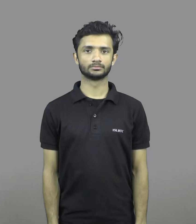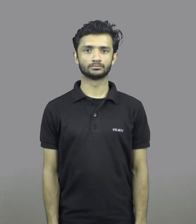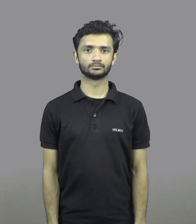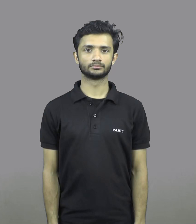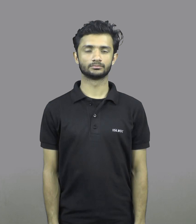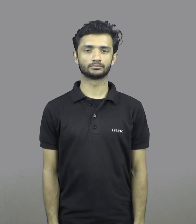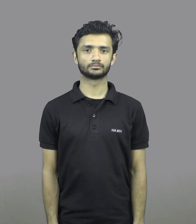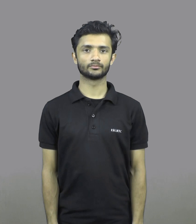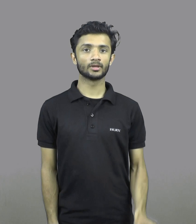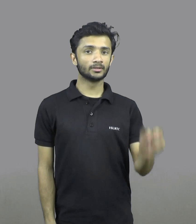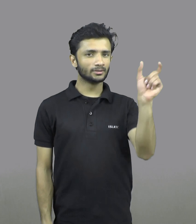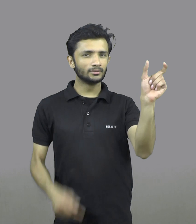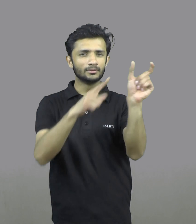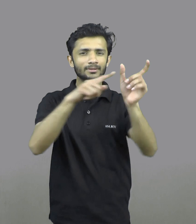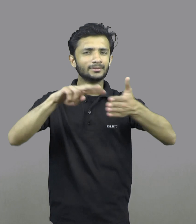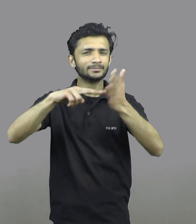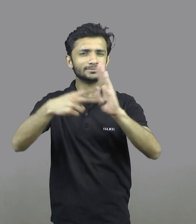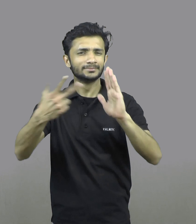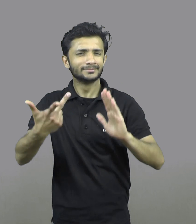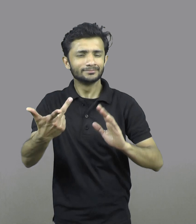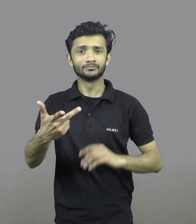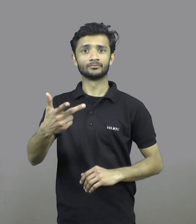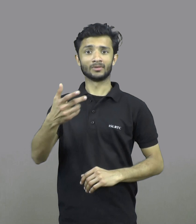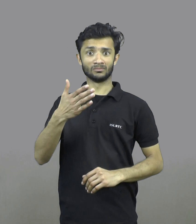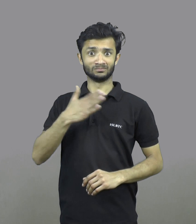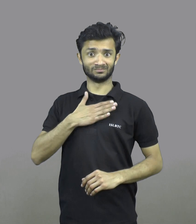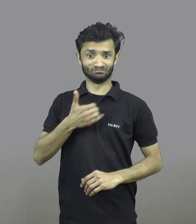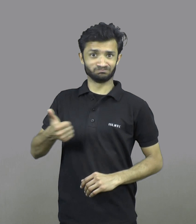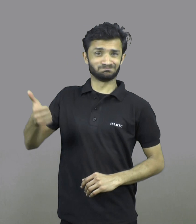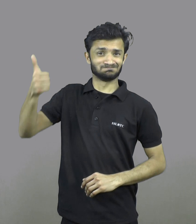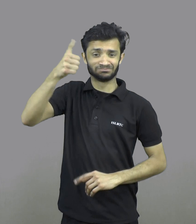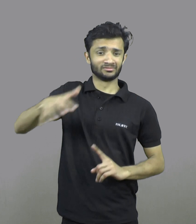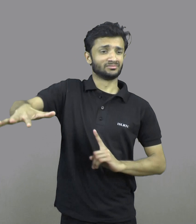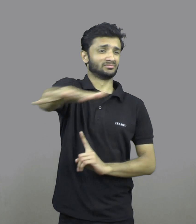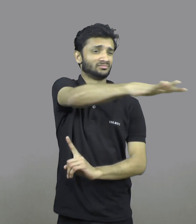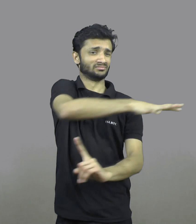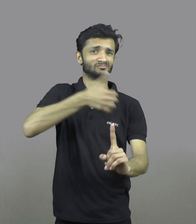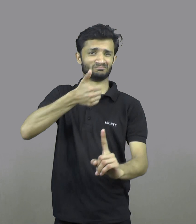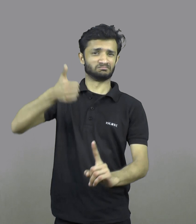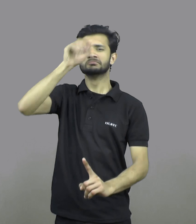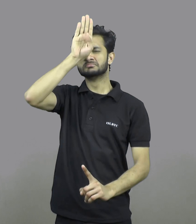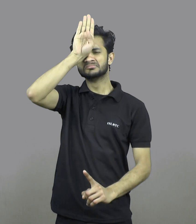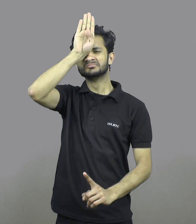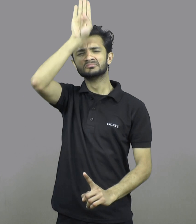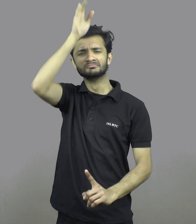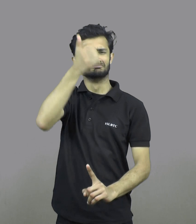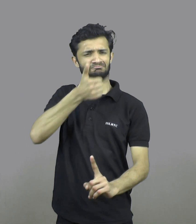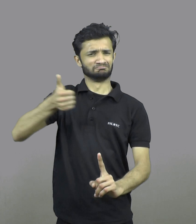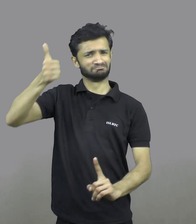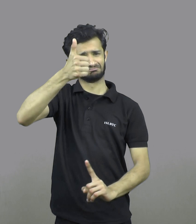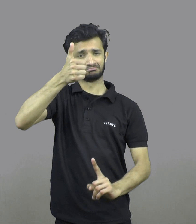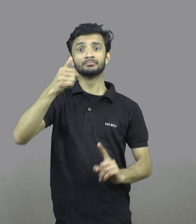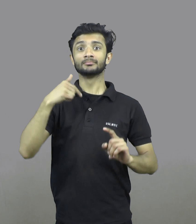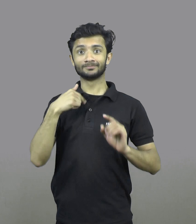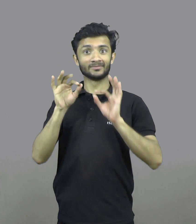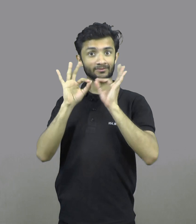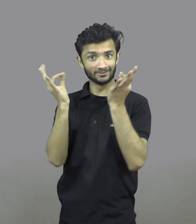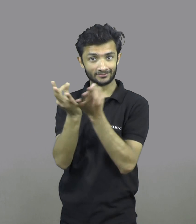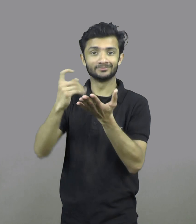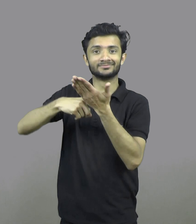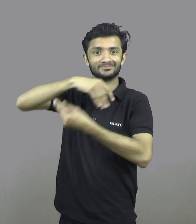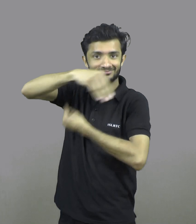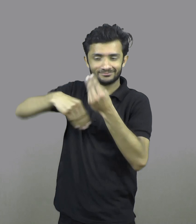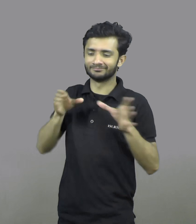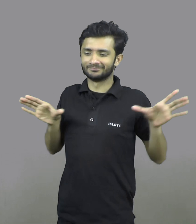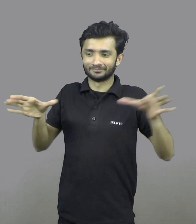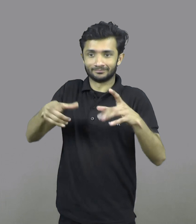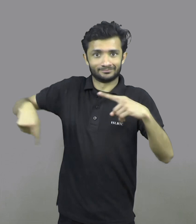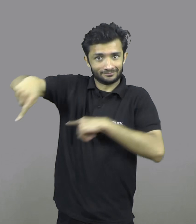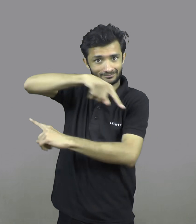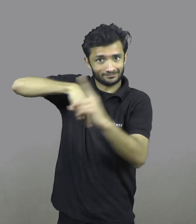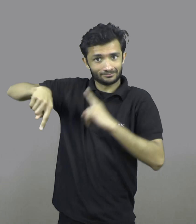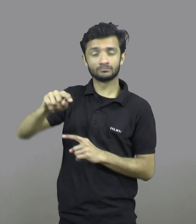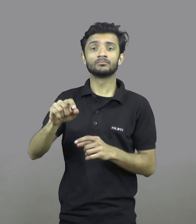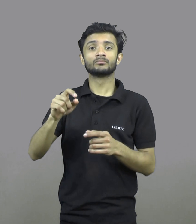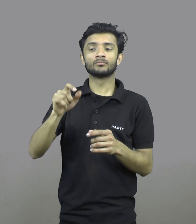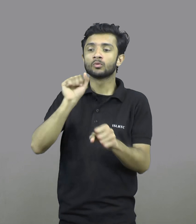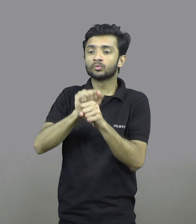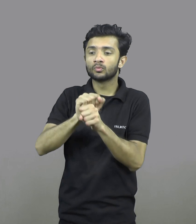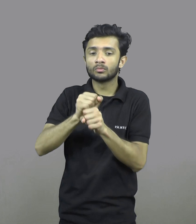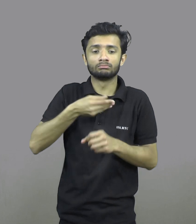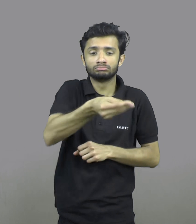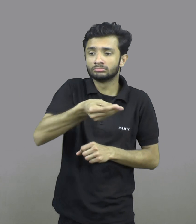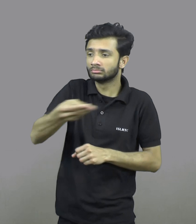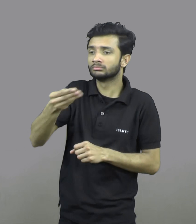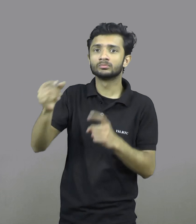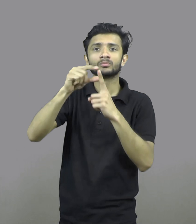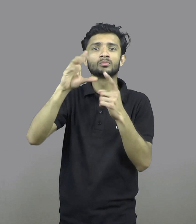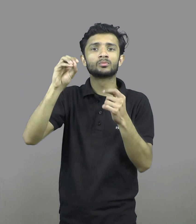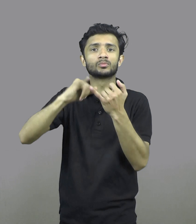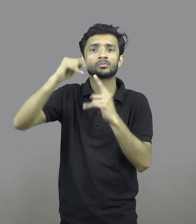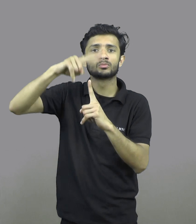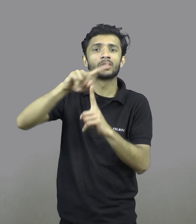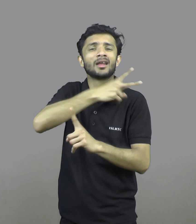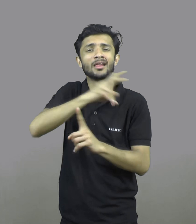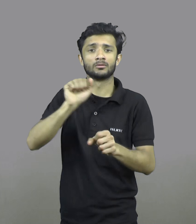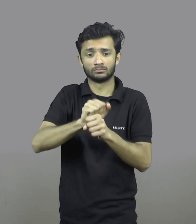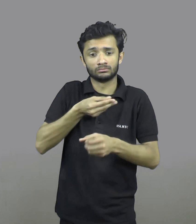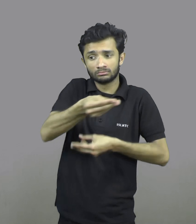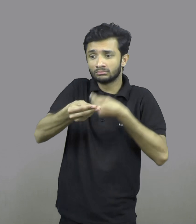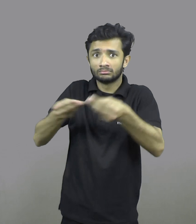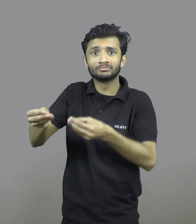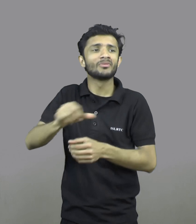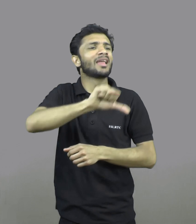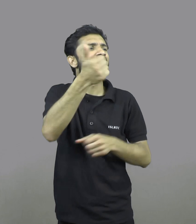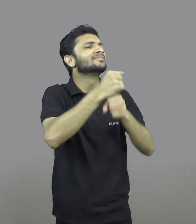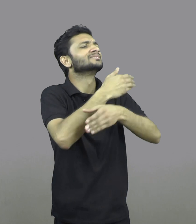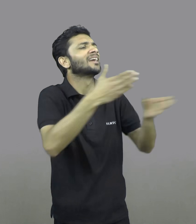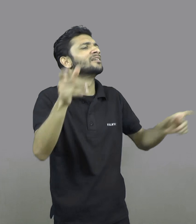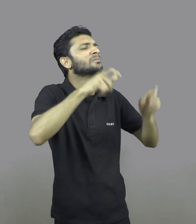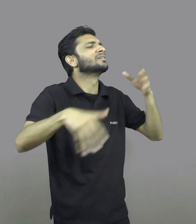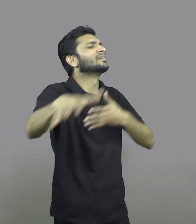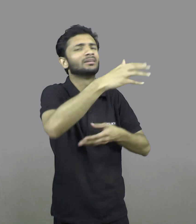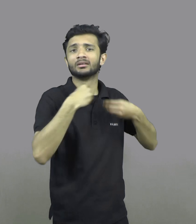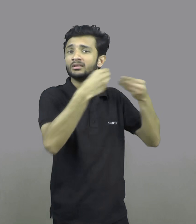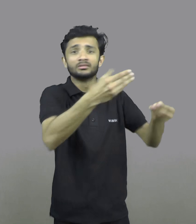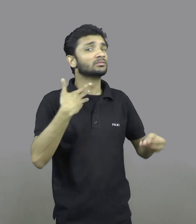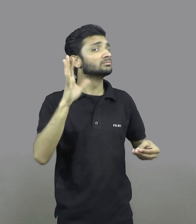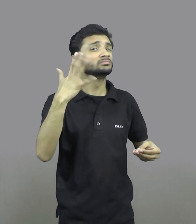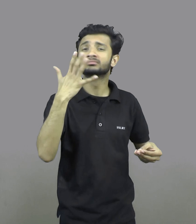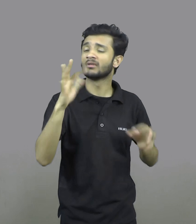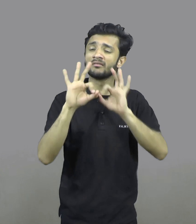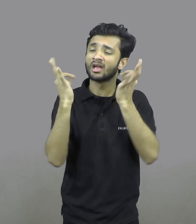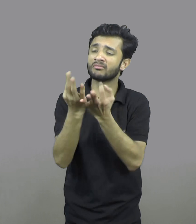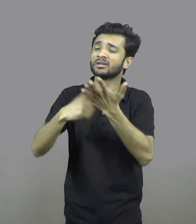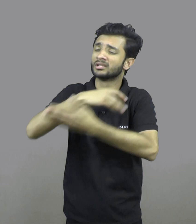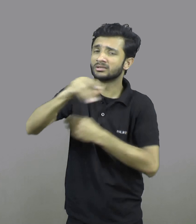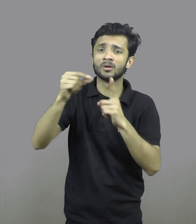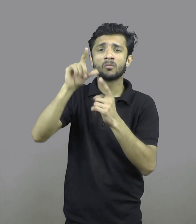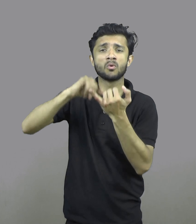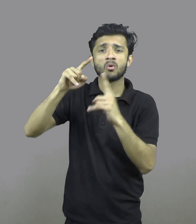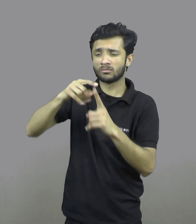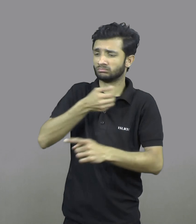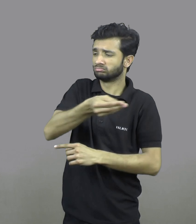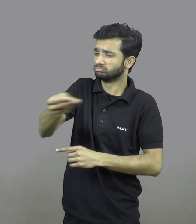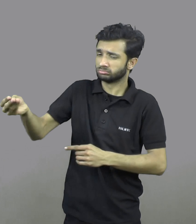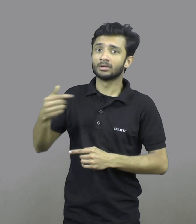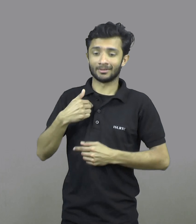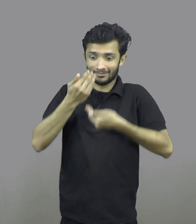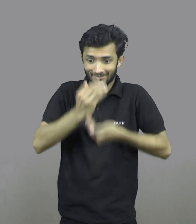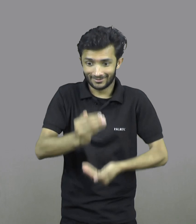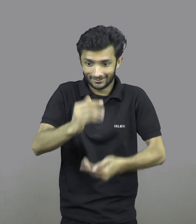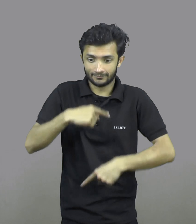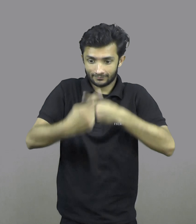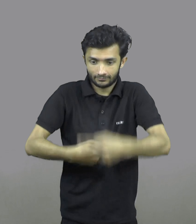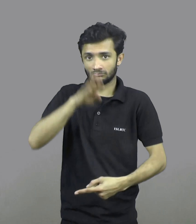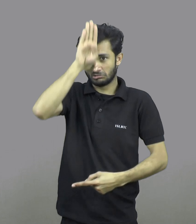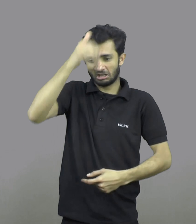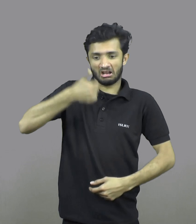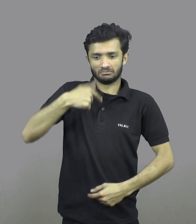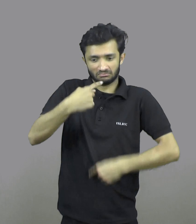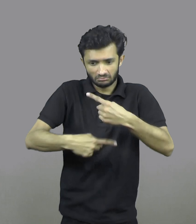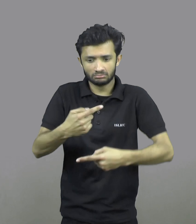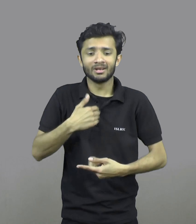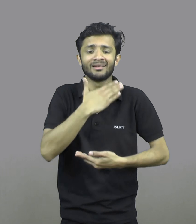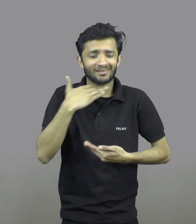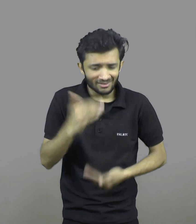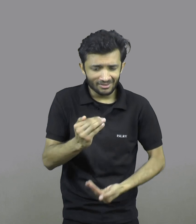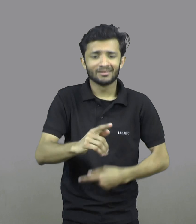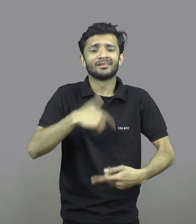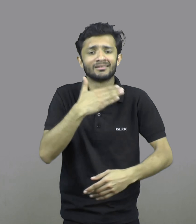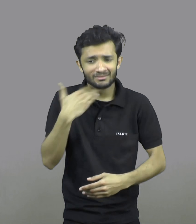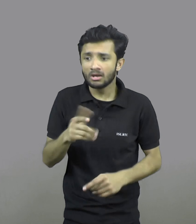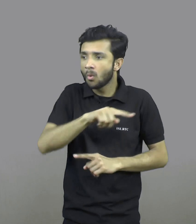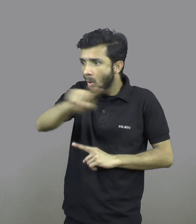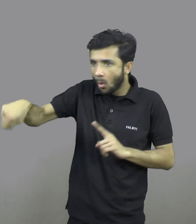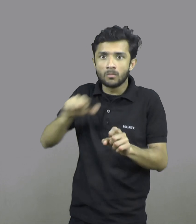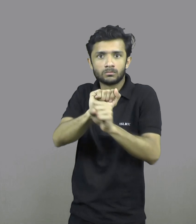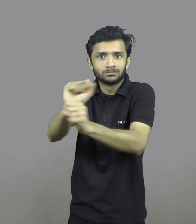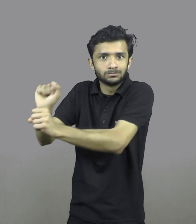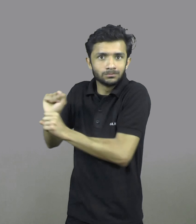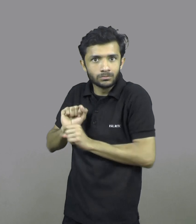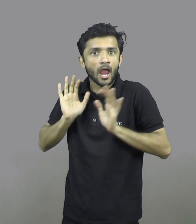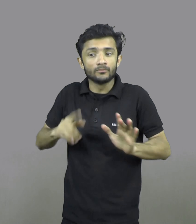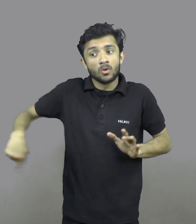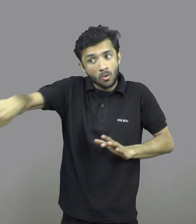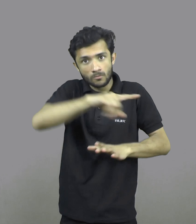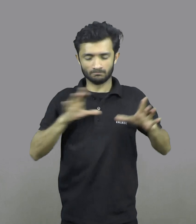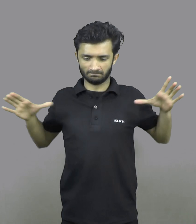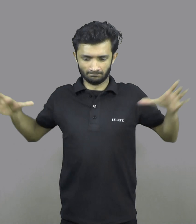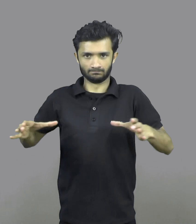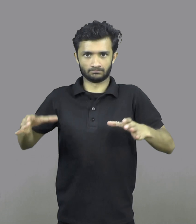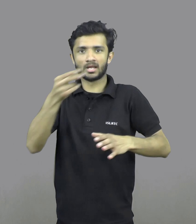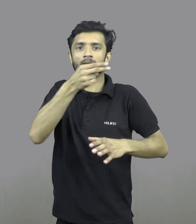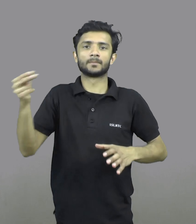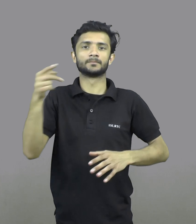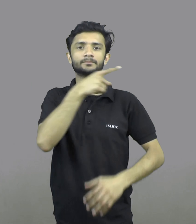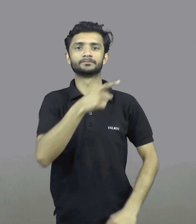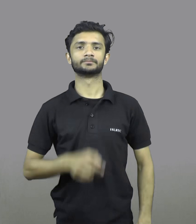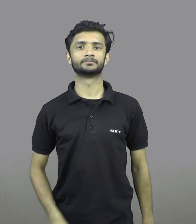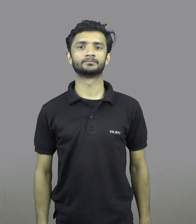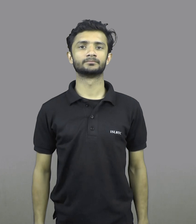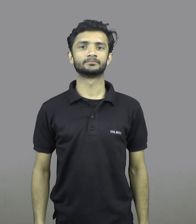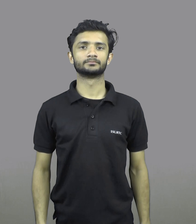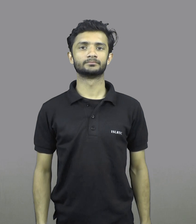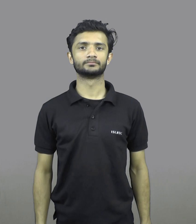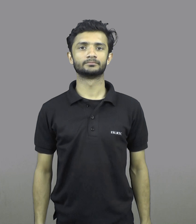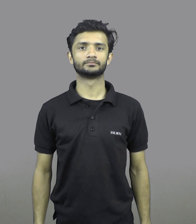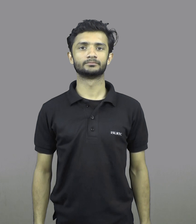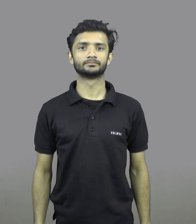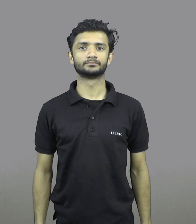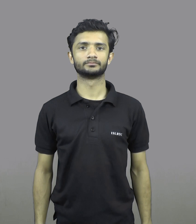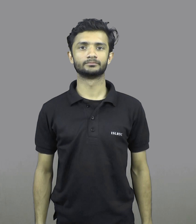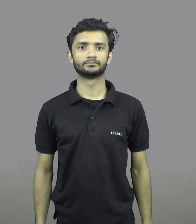Aristocracy